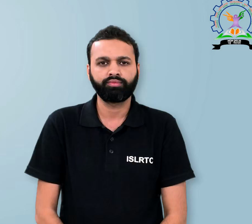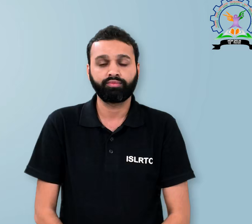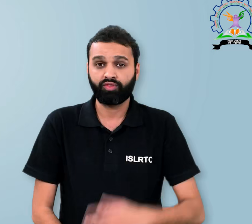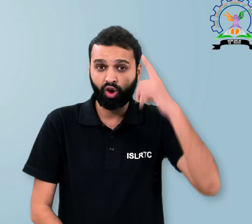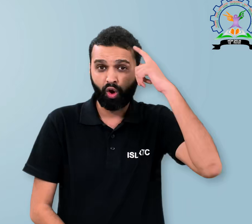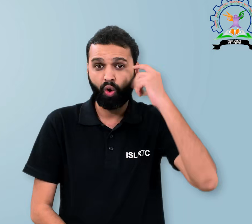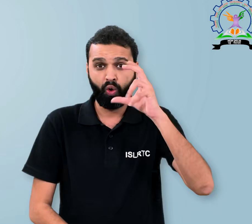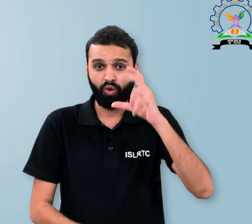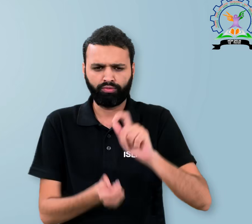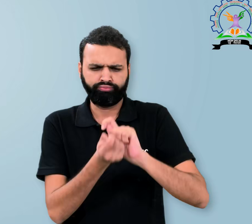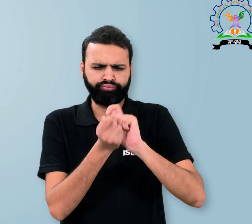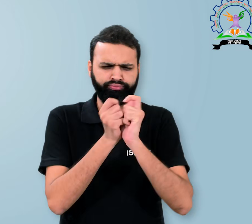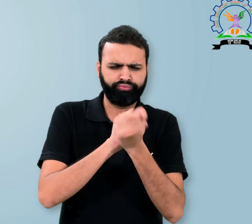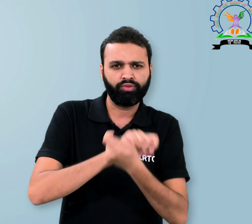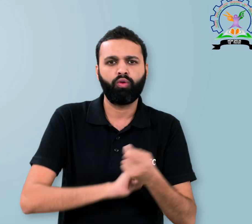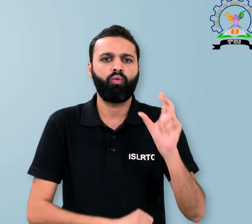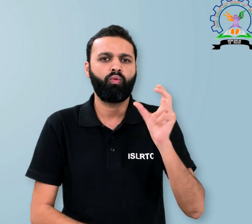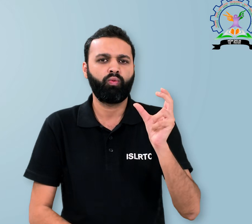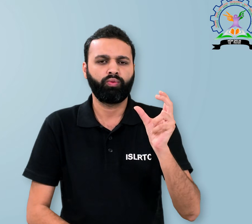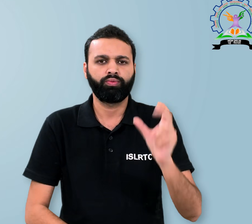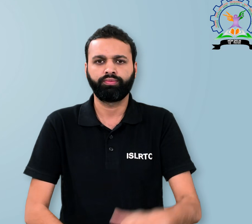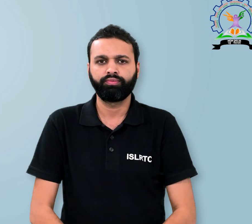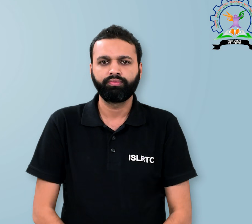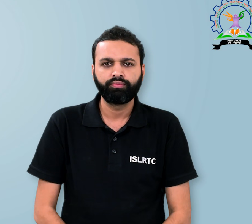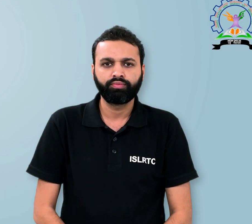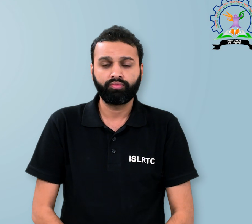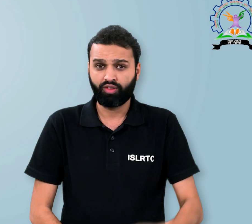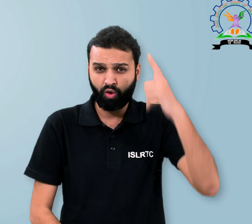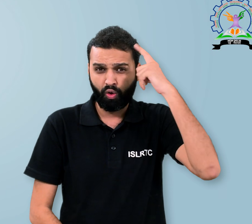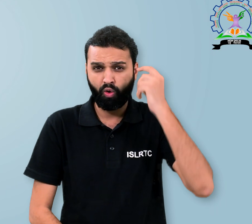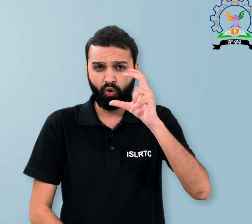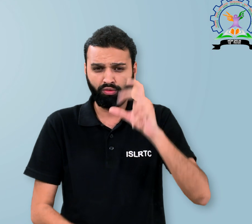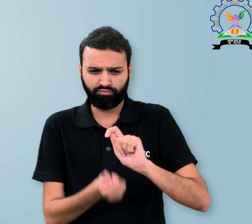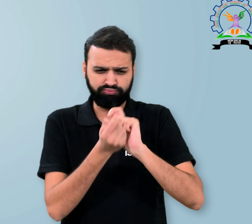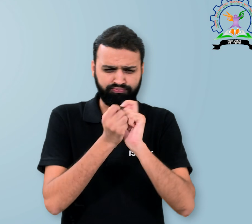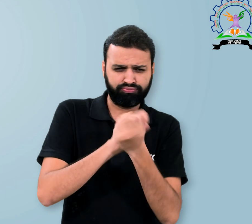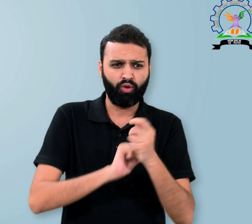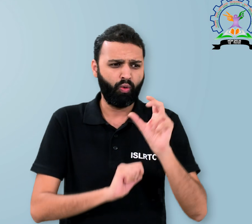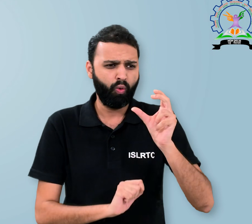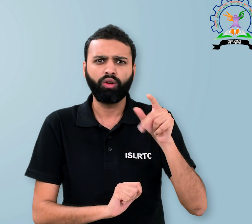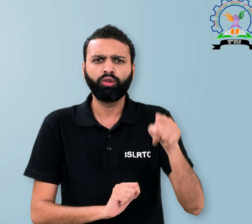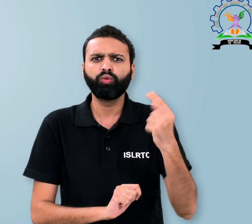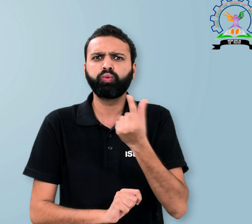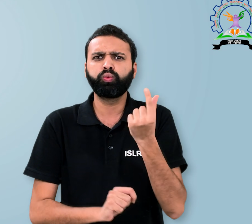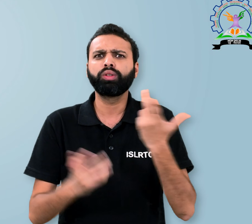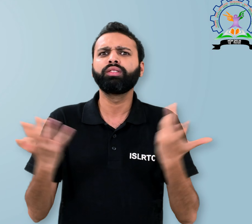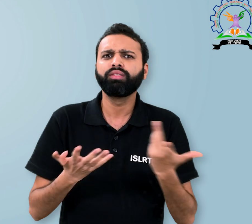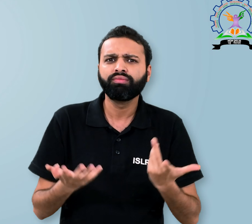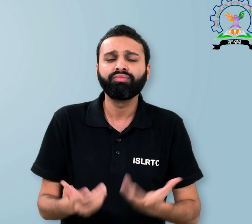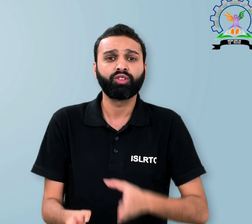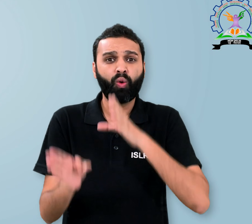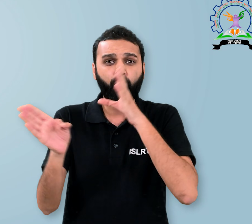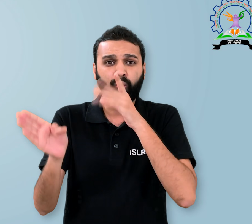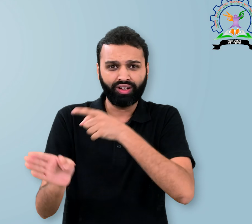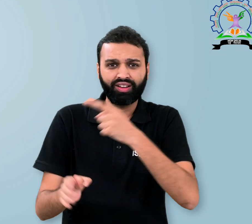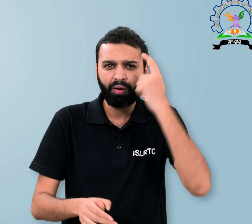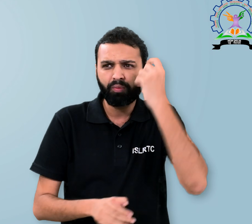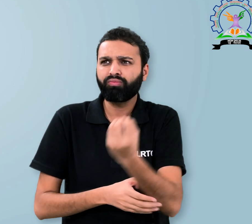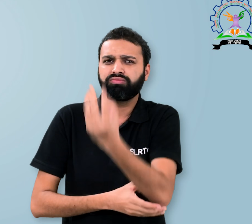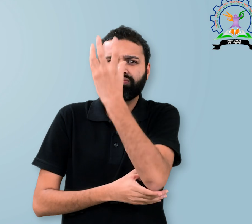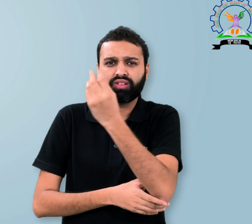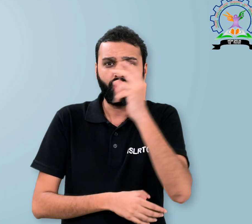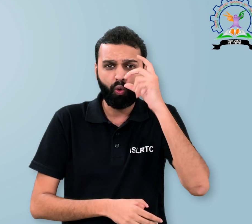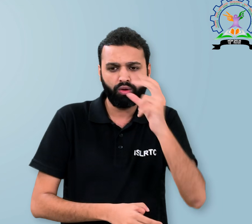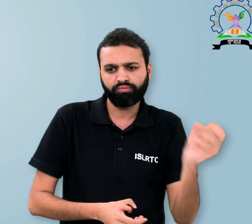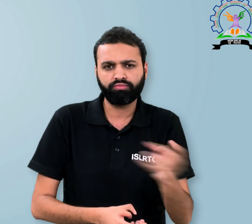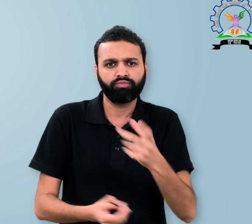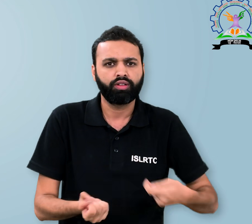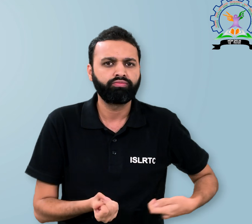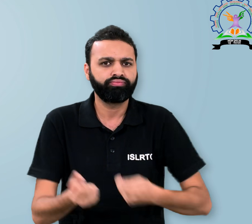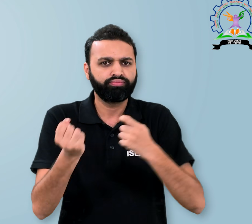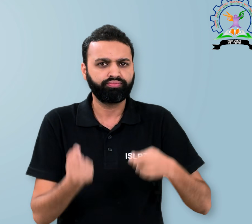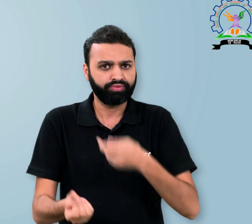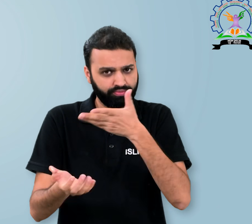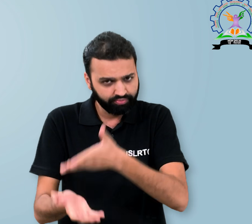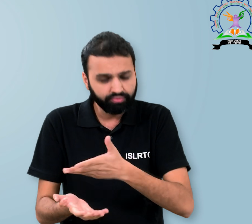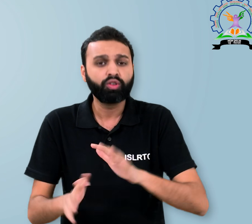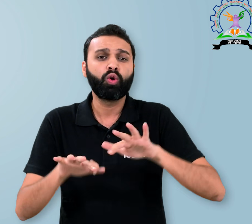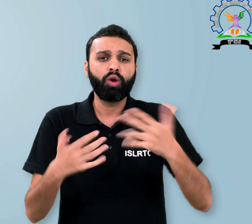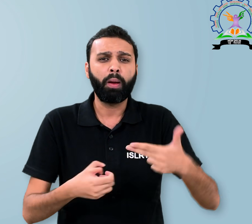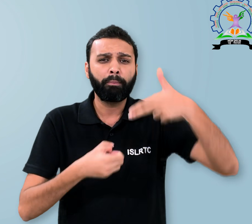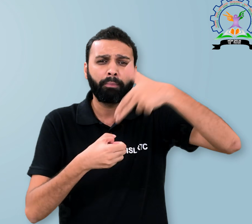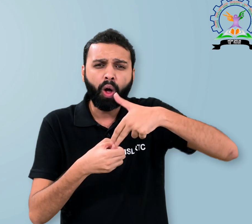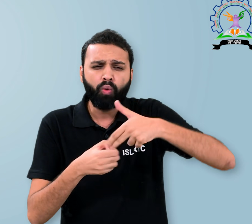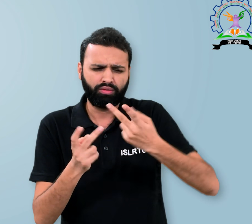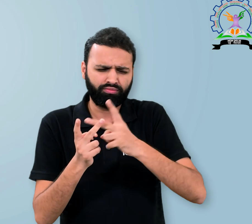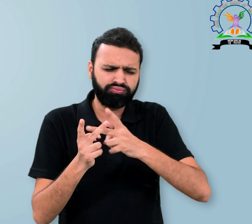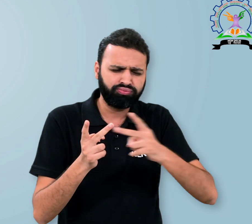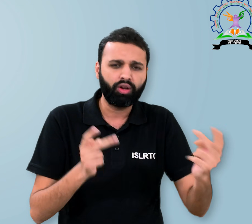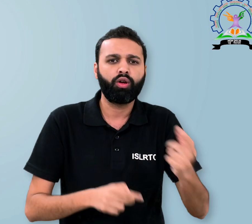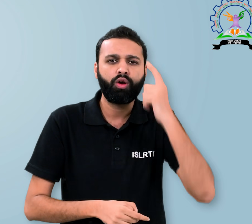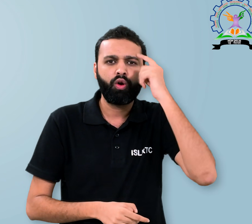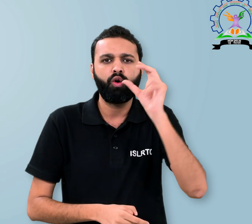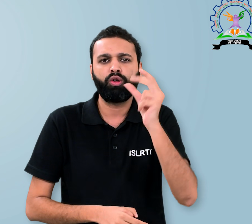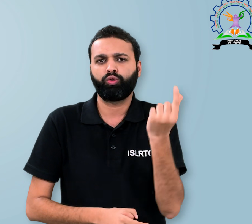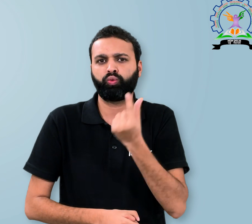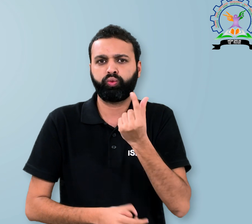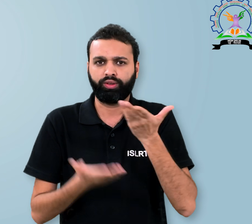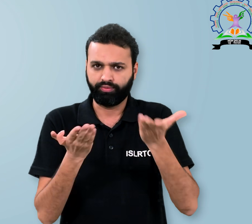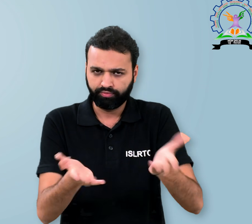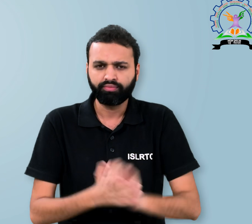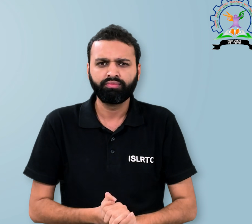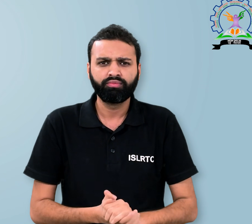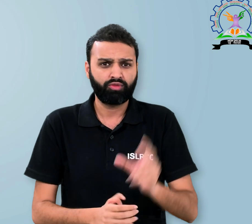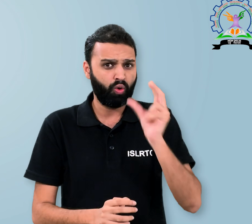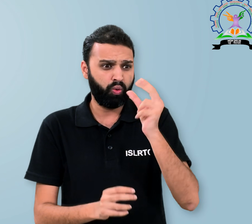Coke Coke is a solid black substance produced from coal and used as a fuel.